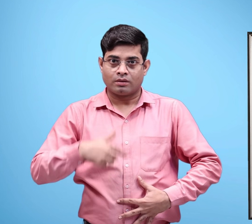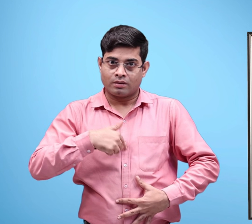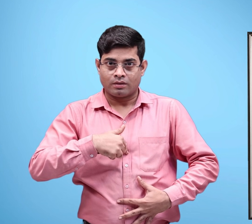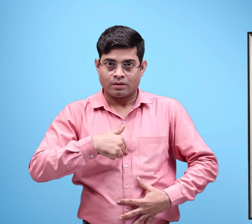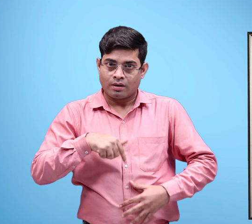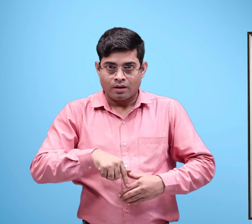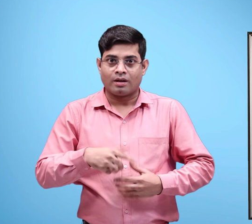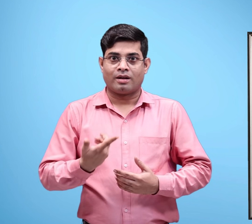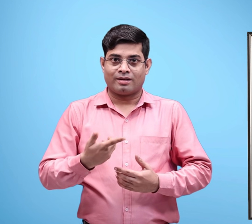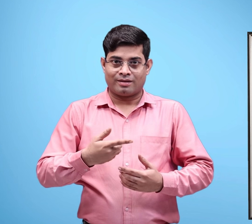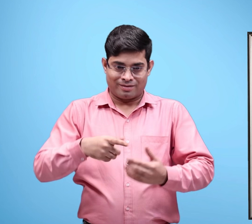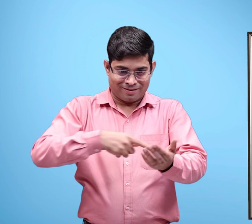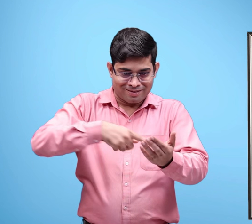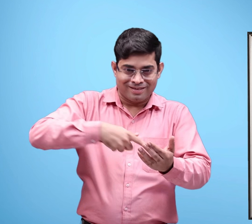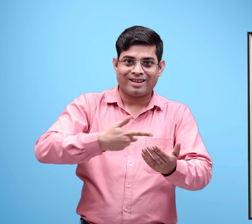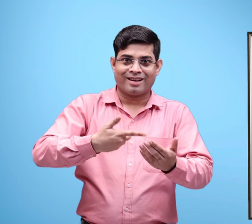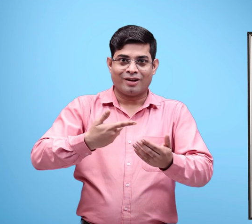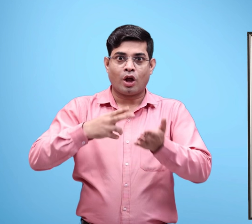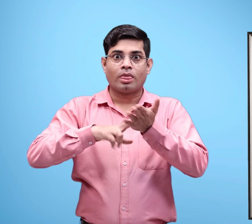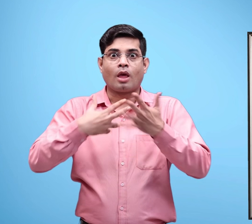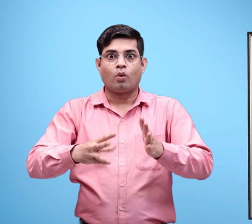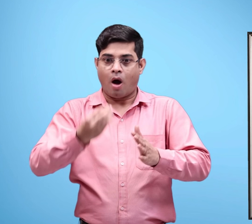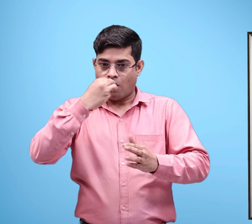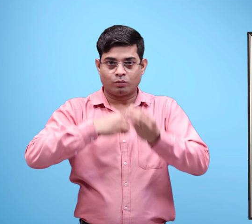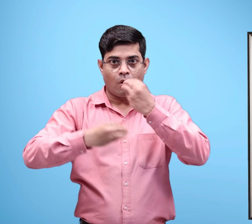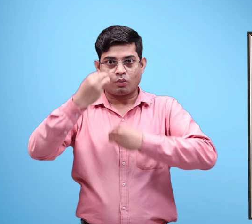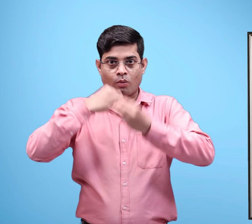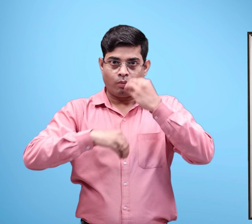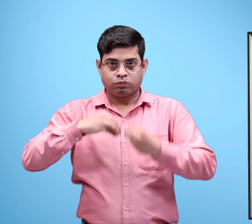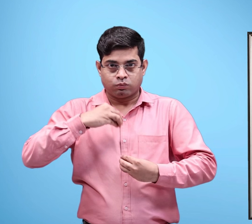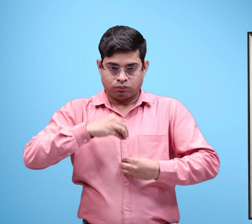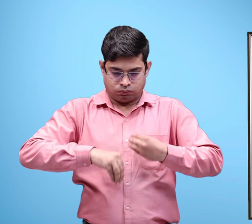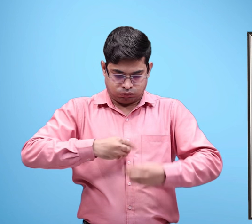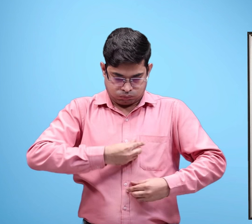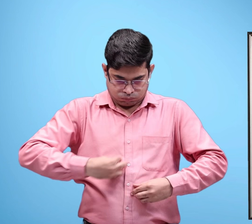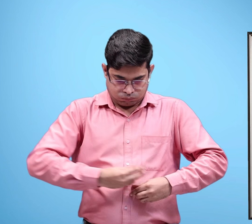the nutrients in our food are absorbed in the small intestine.